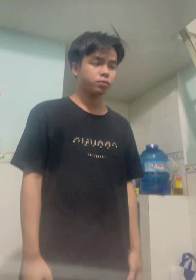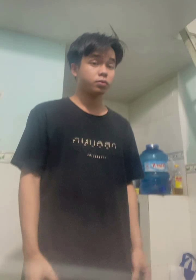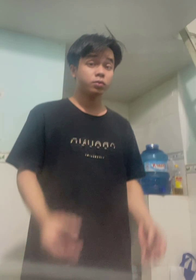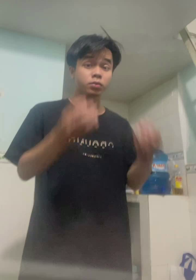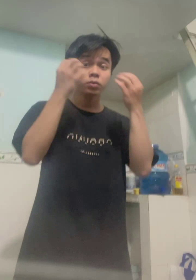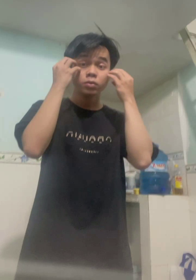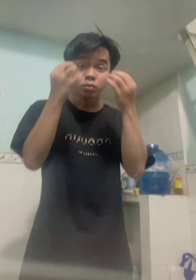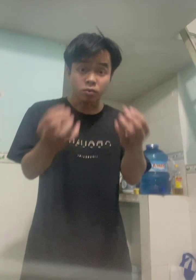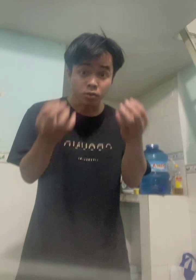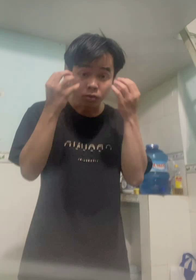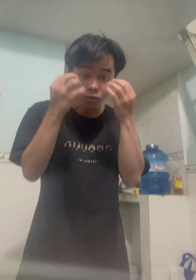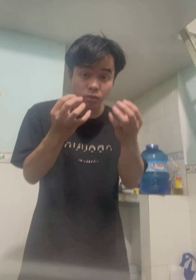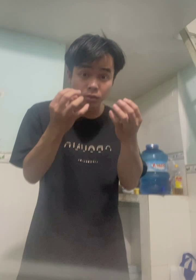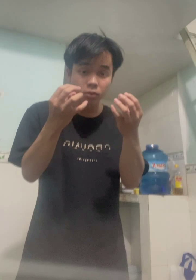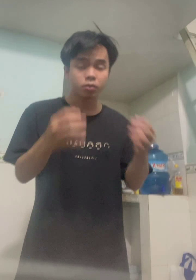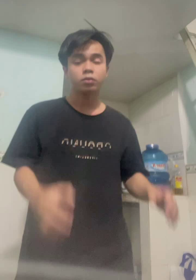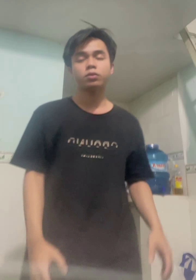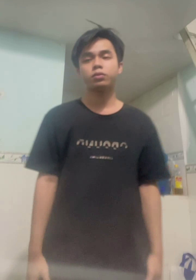ngac nhien